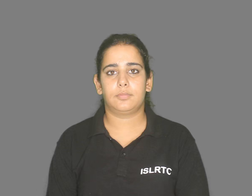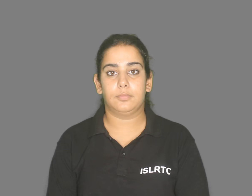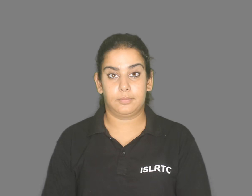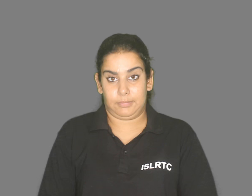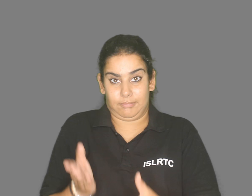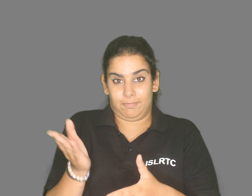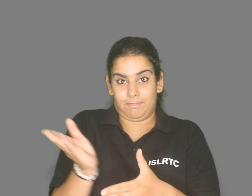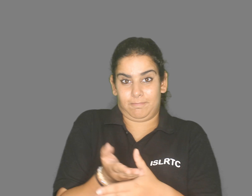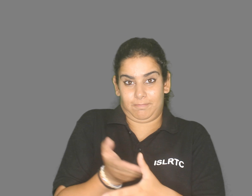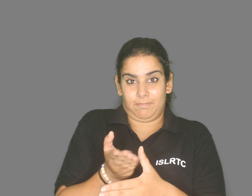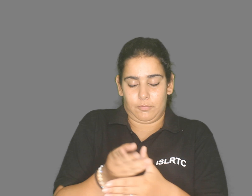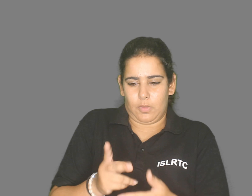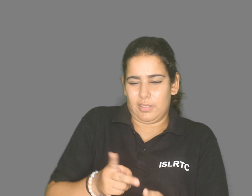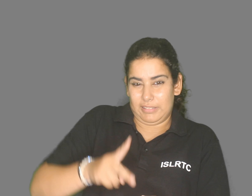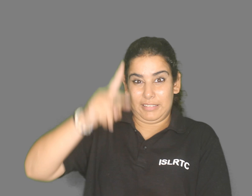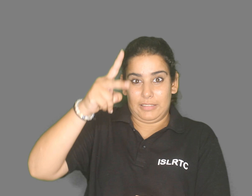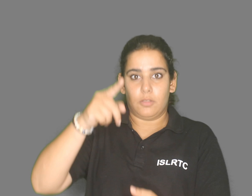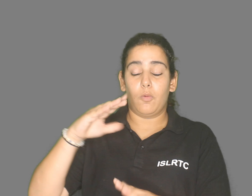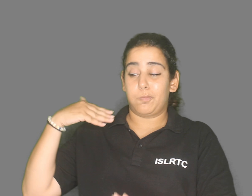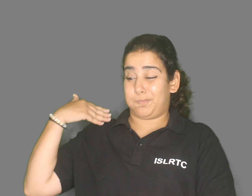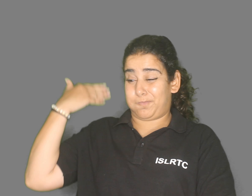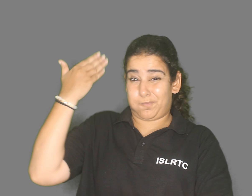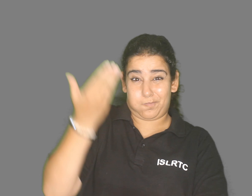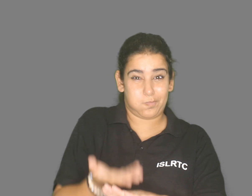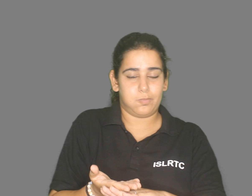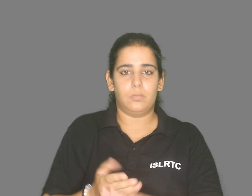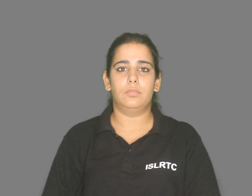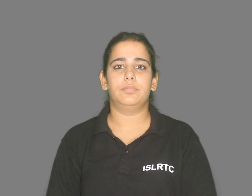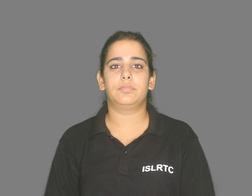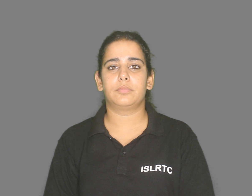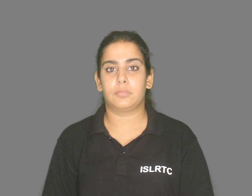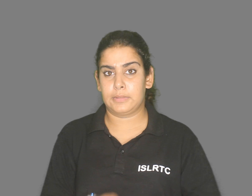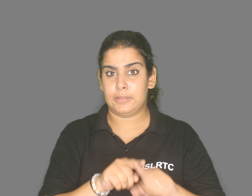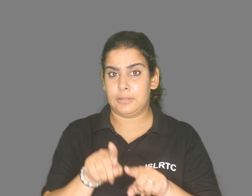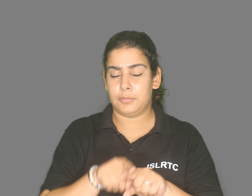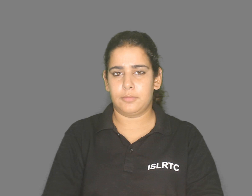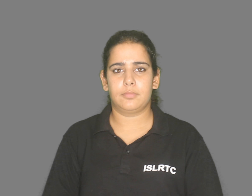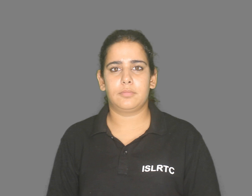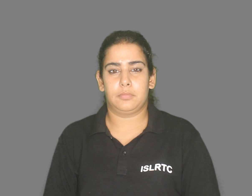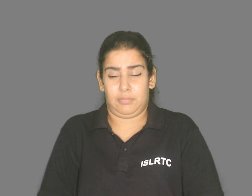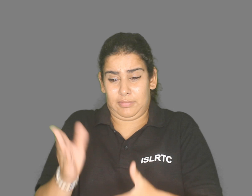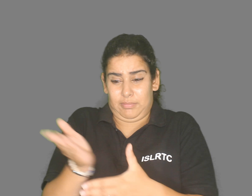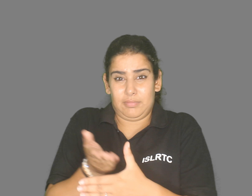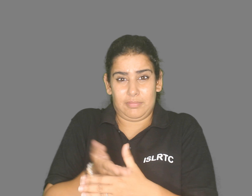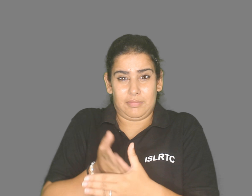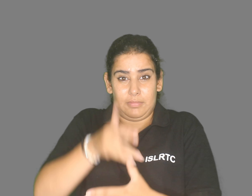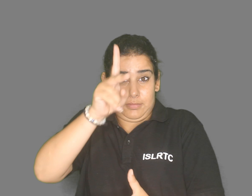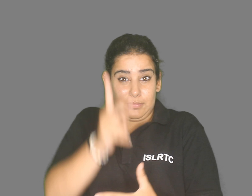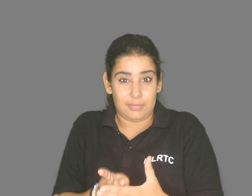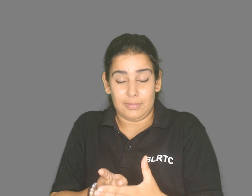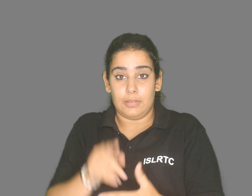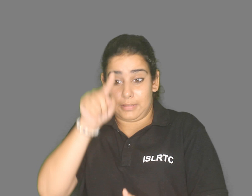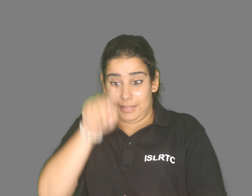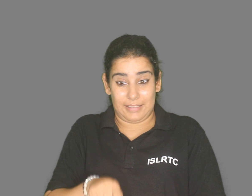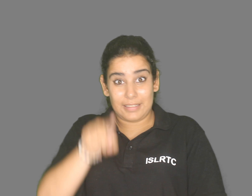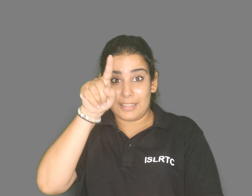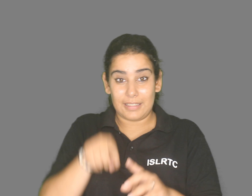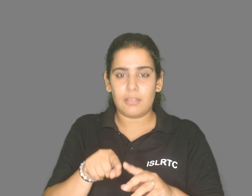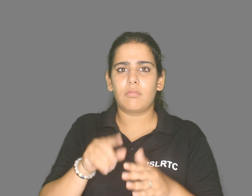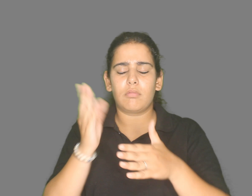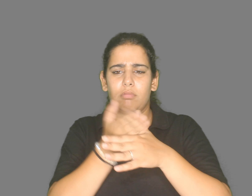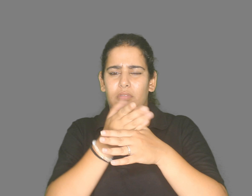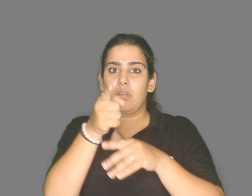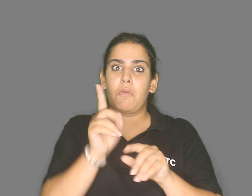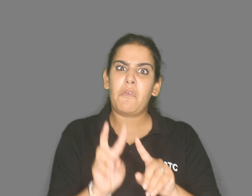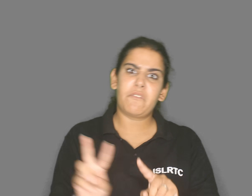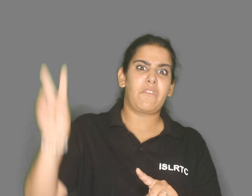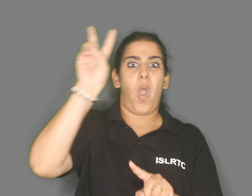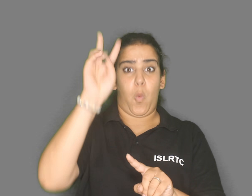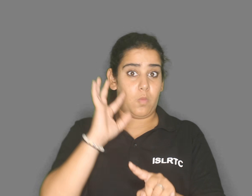Base year The year with which the values from other years are compared